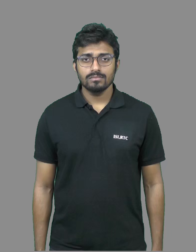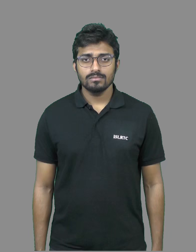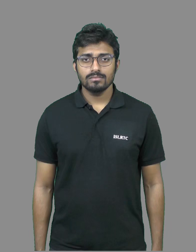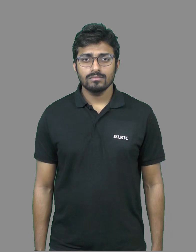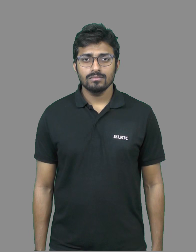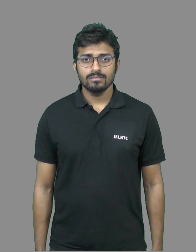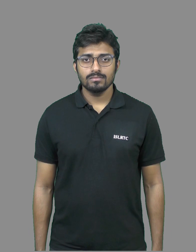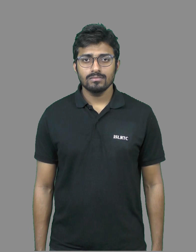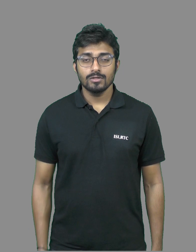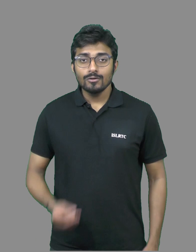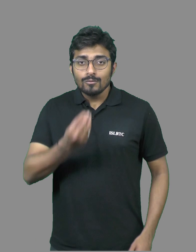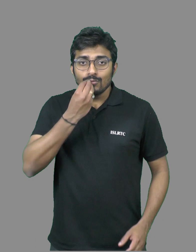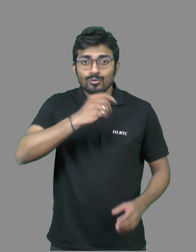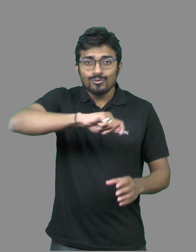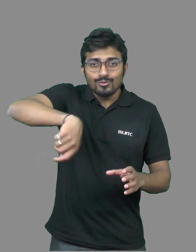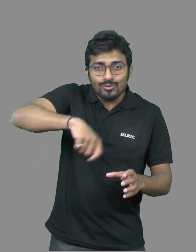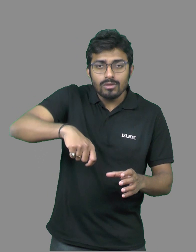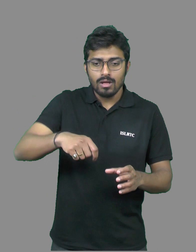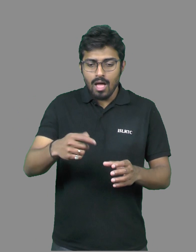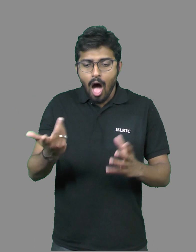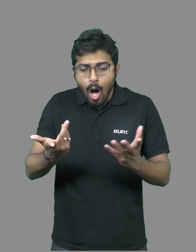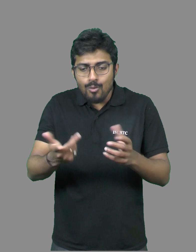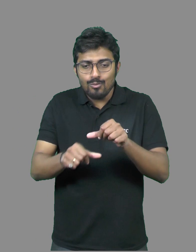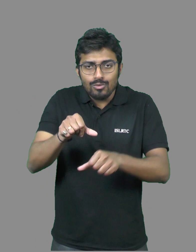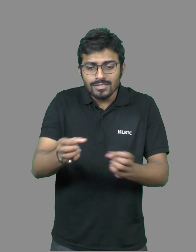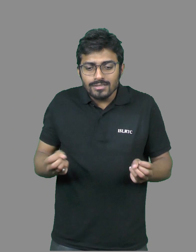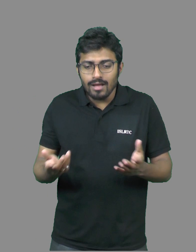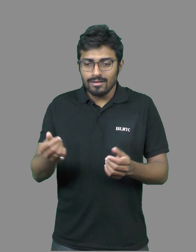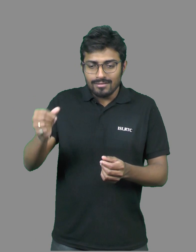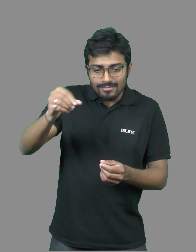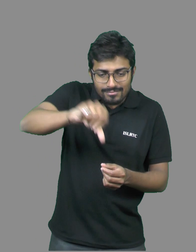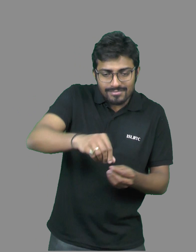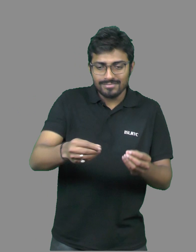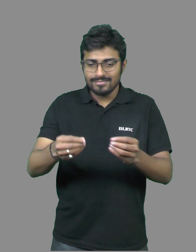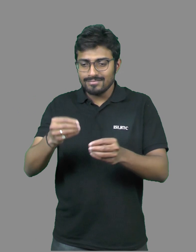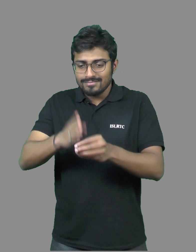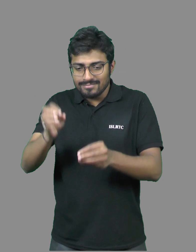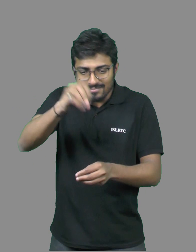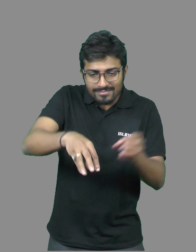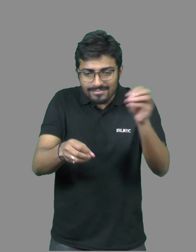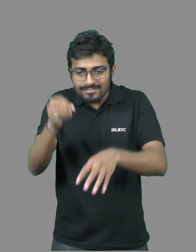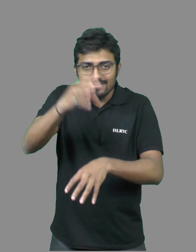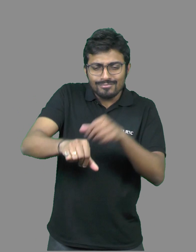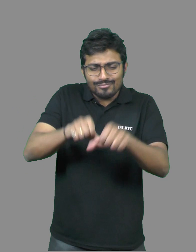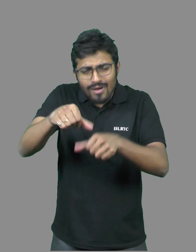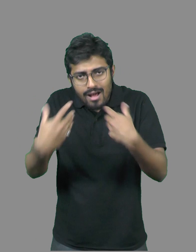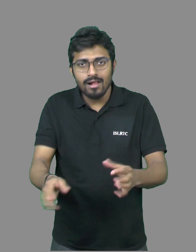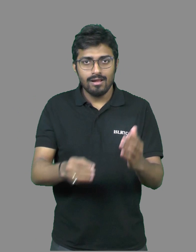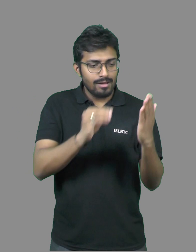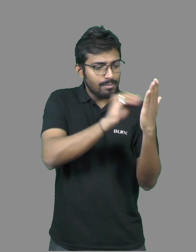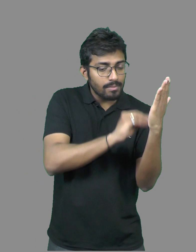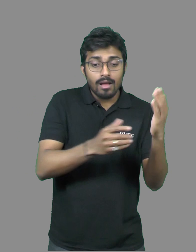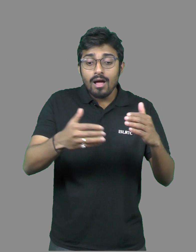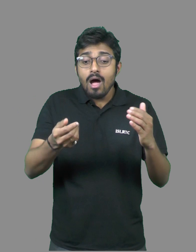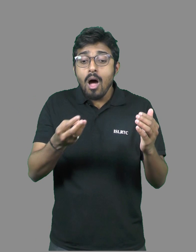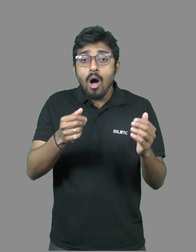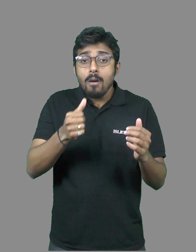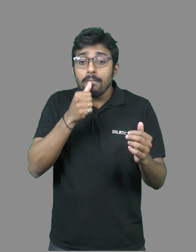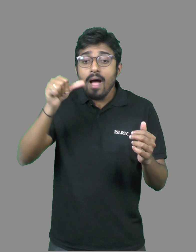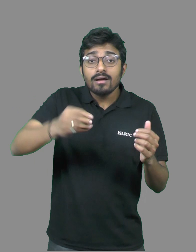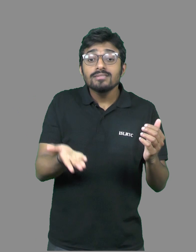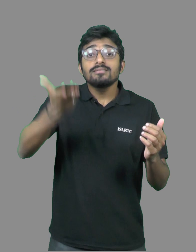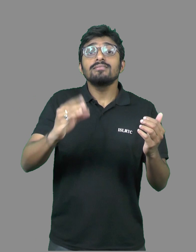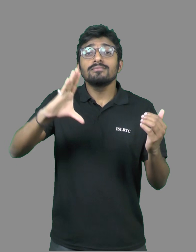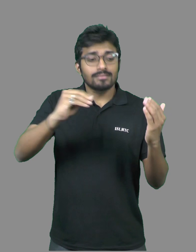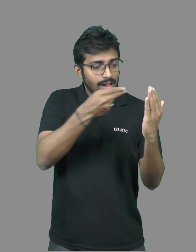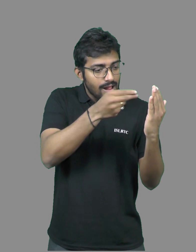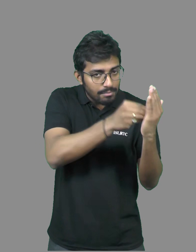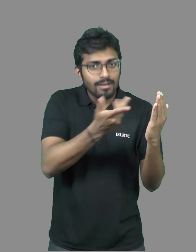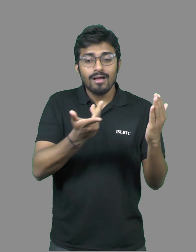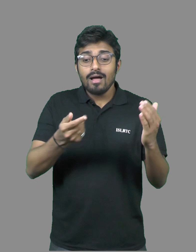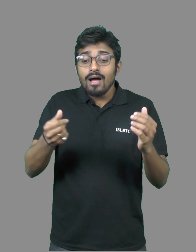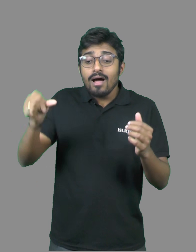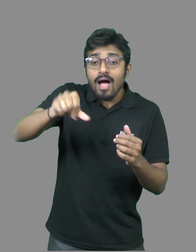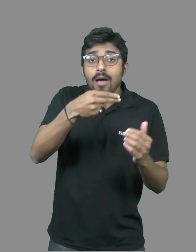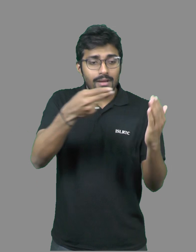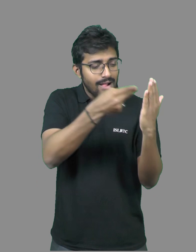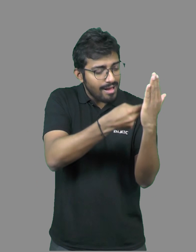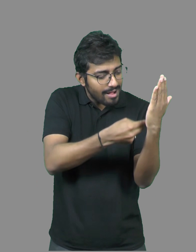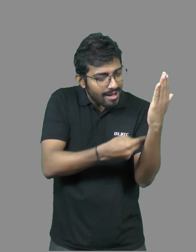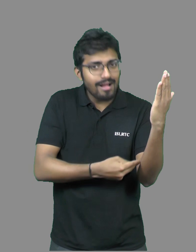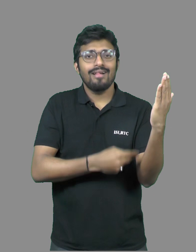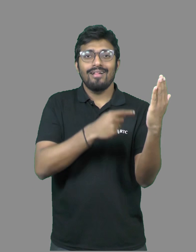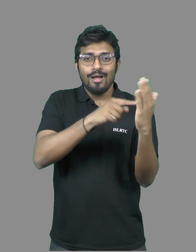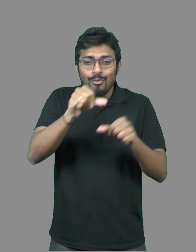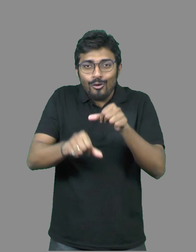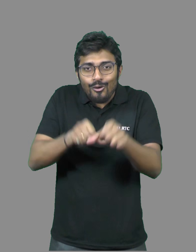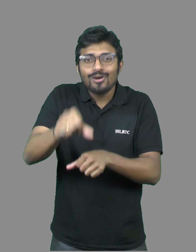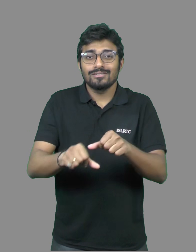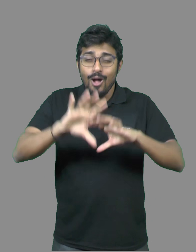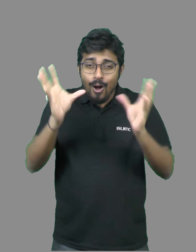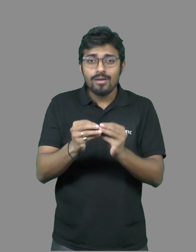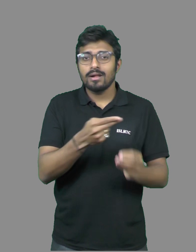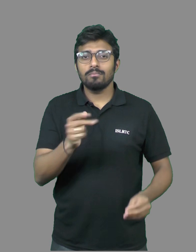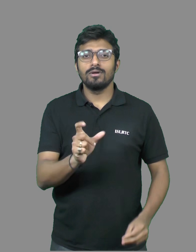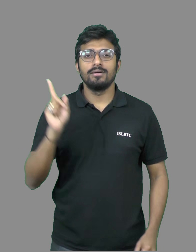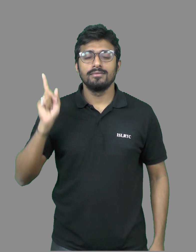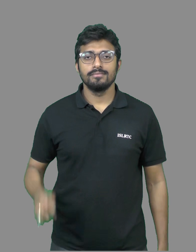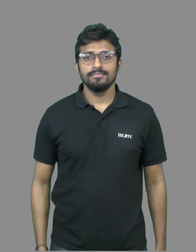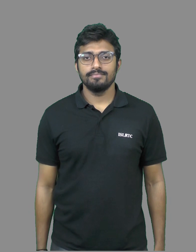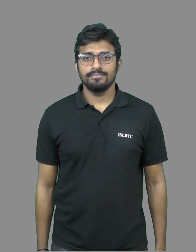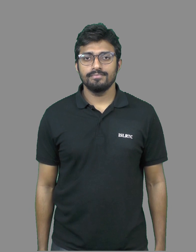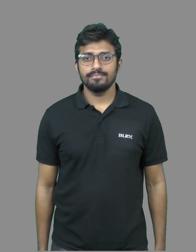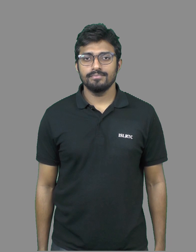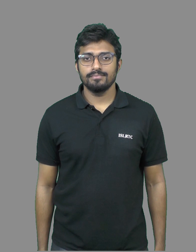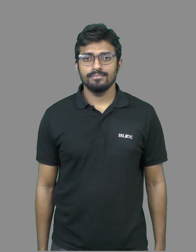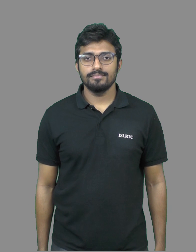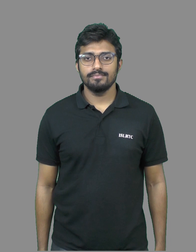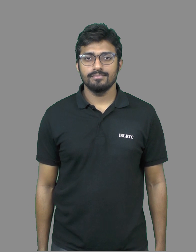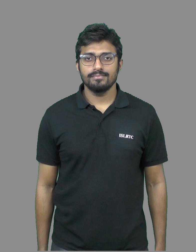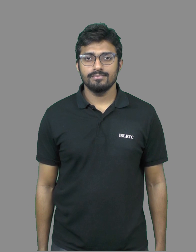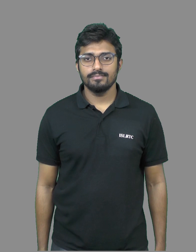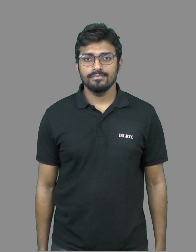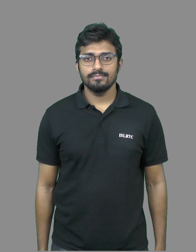Recipe